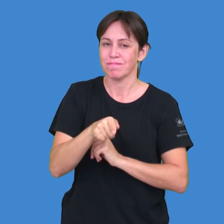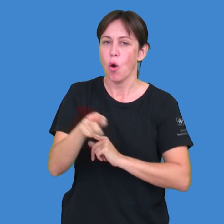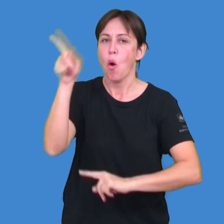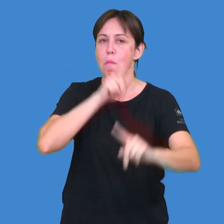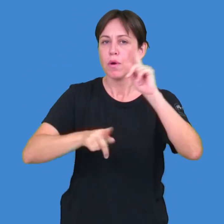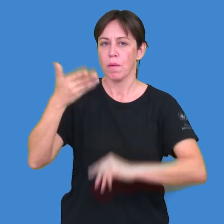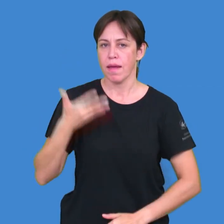problema